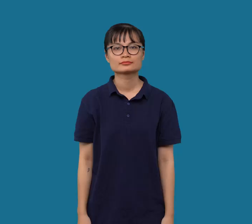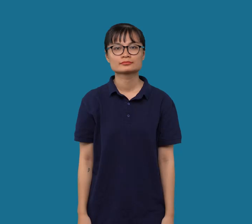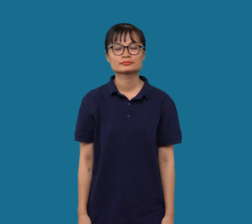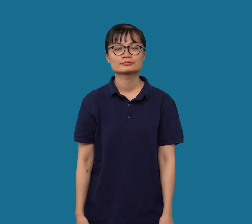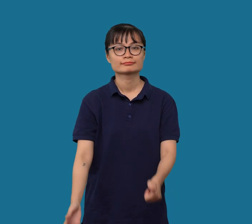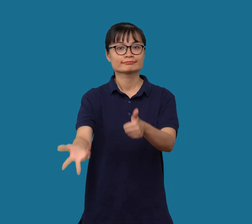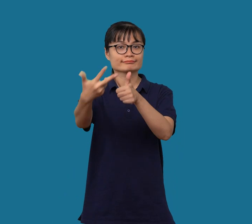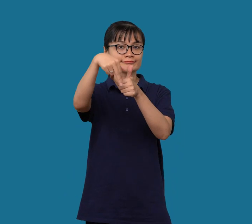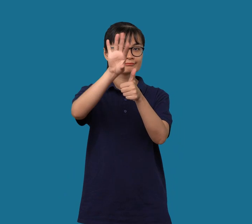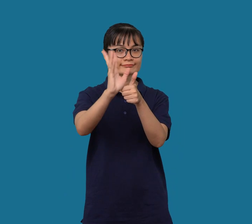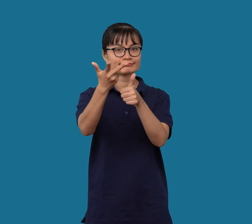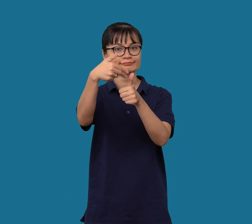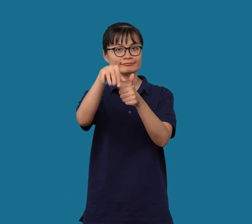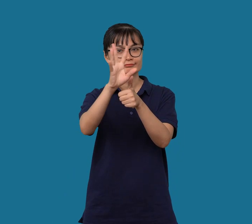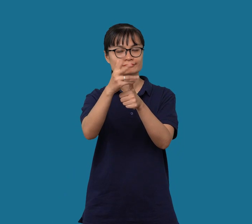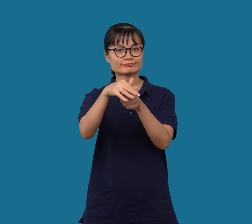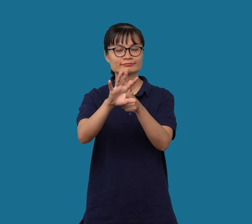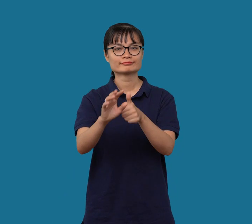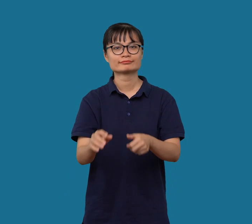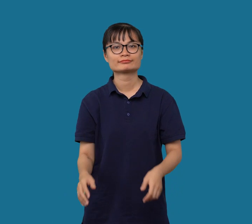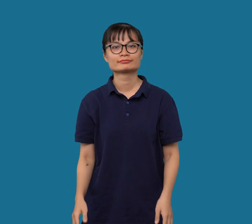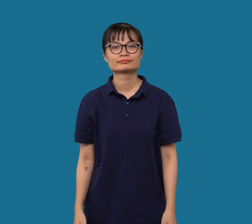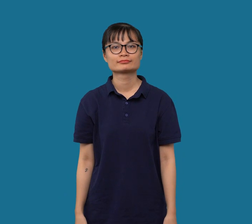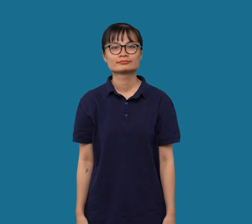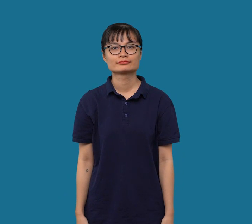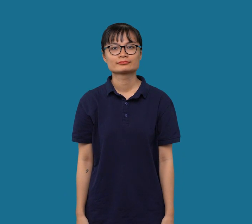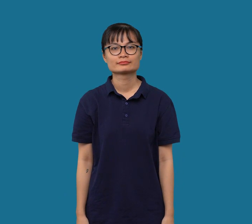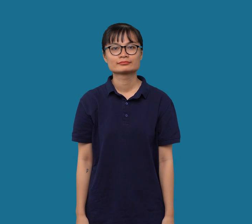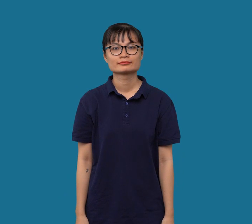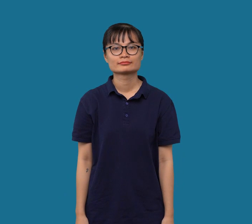vũ công